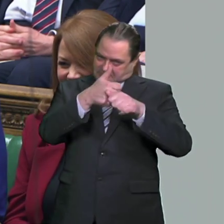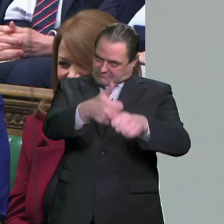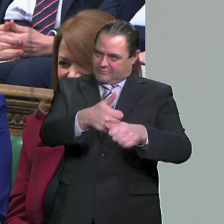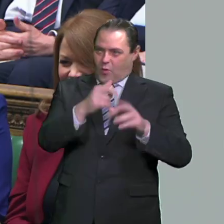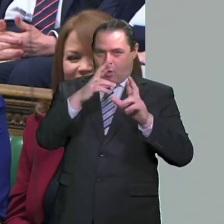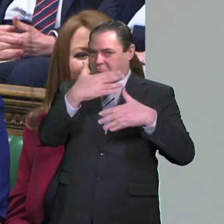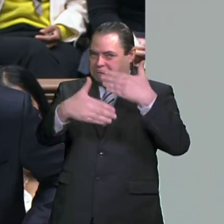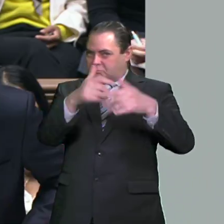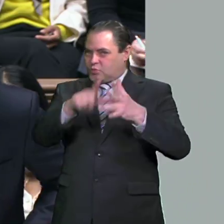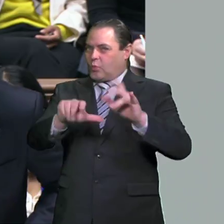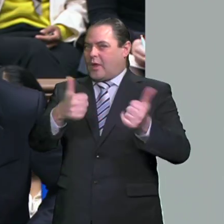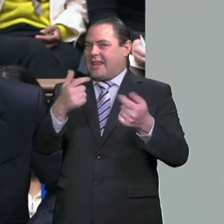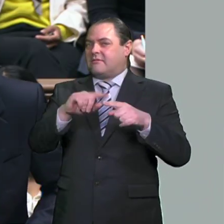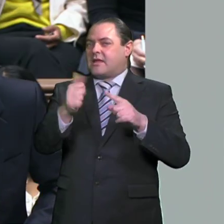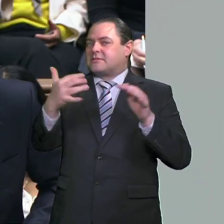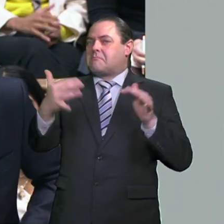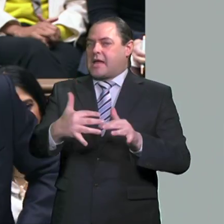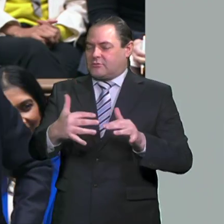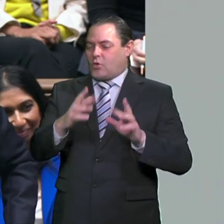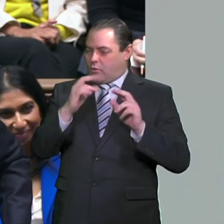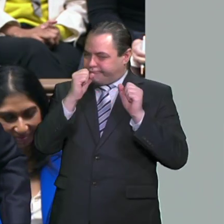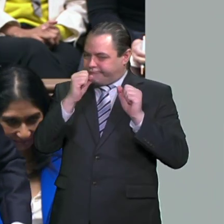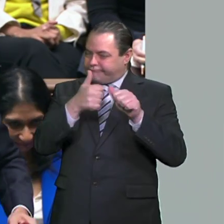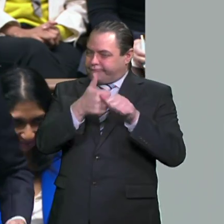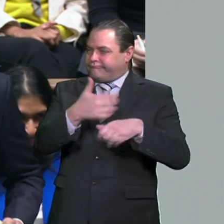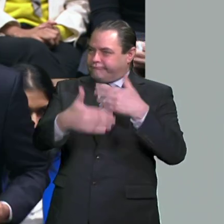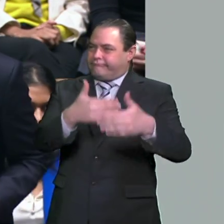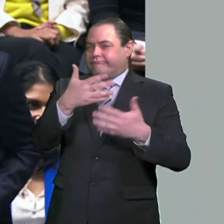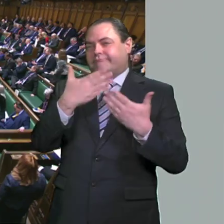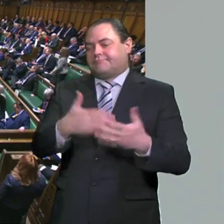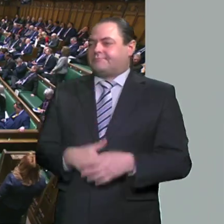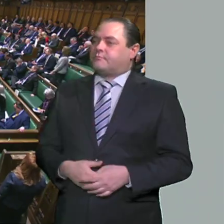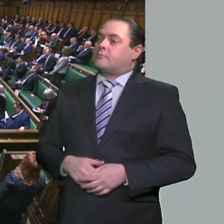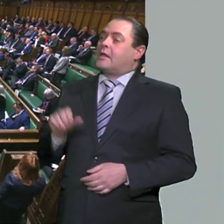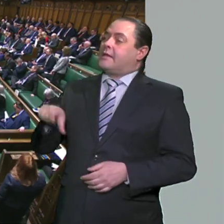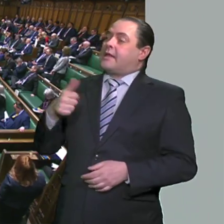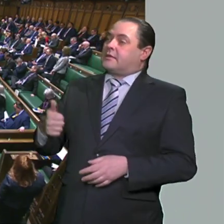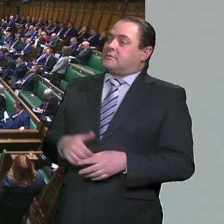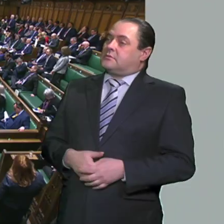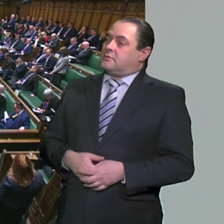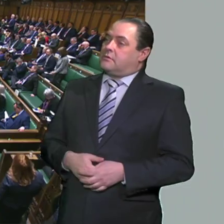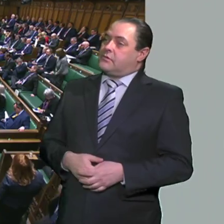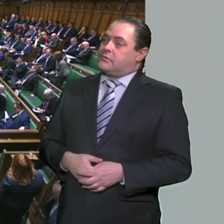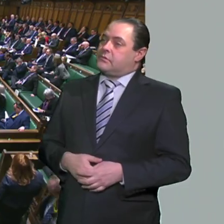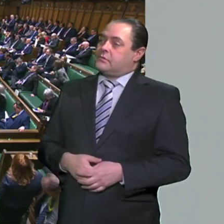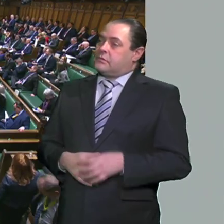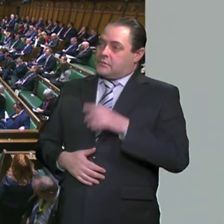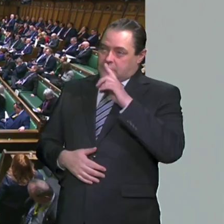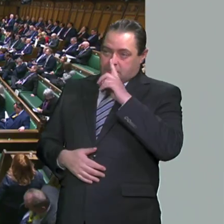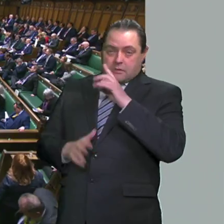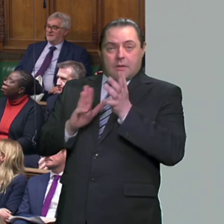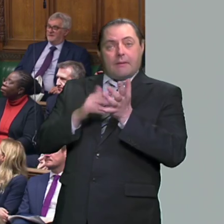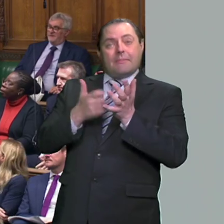I wish Grimsby well in their next match, and I look forward to cheering with my honourable Friend and all her colleagues.